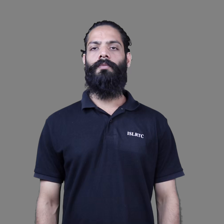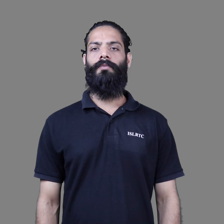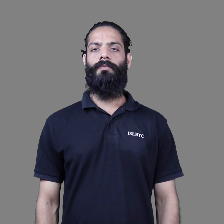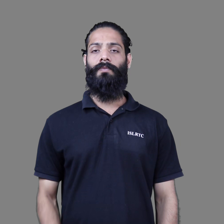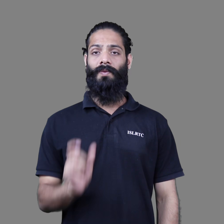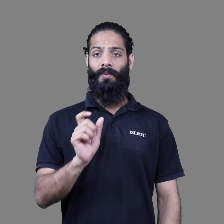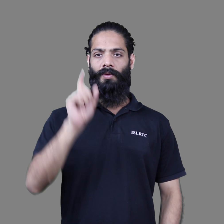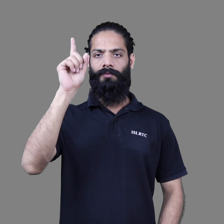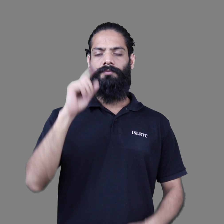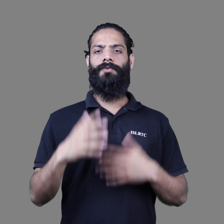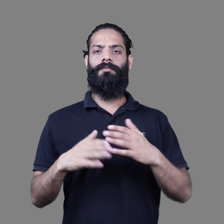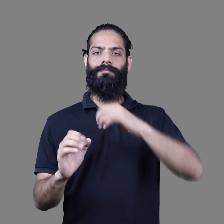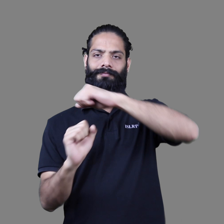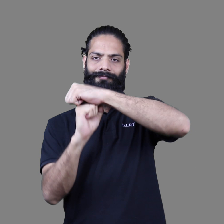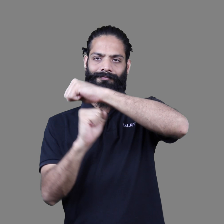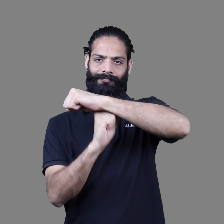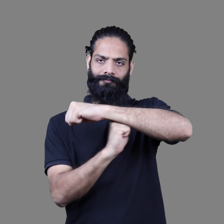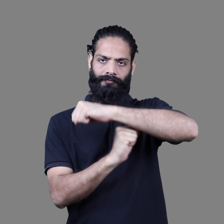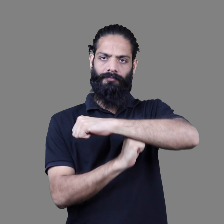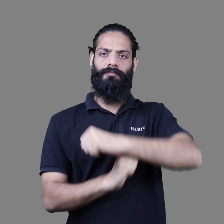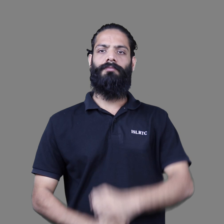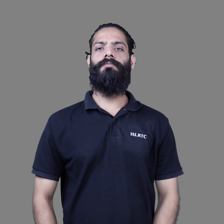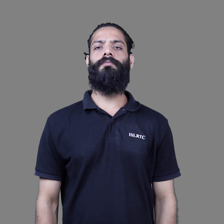Structure